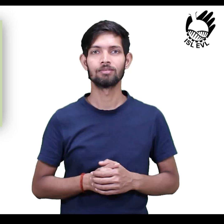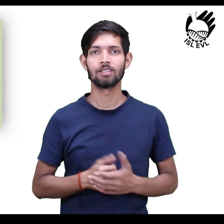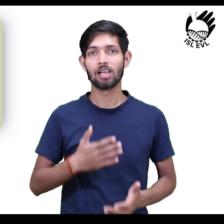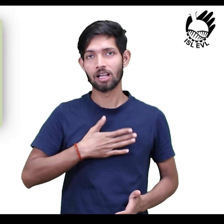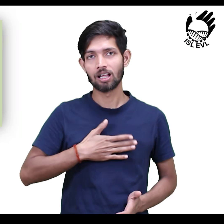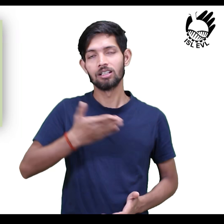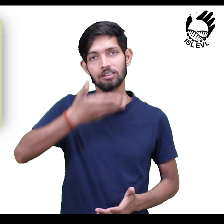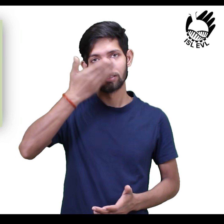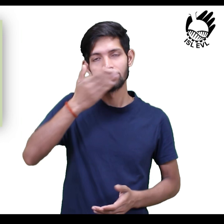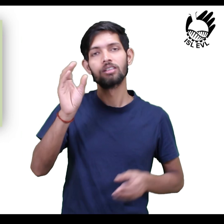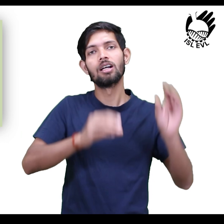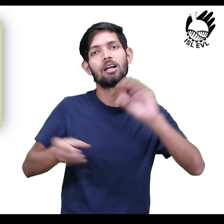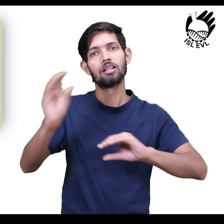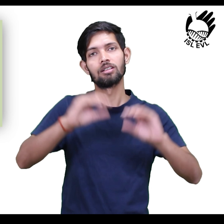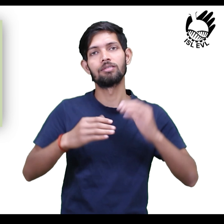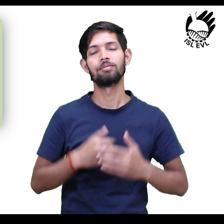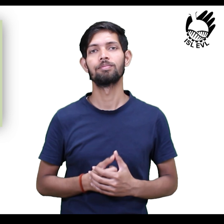Biochemistry